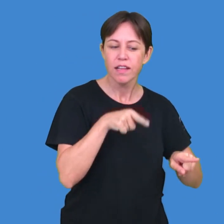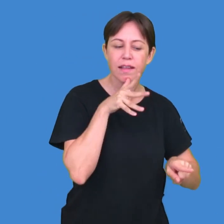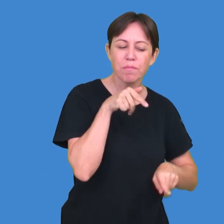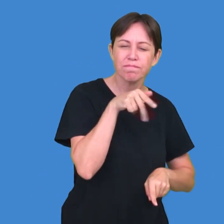motivo